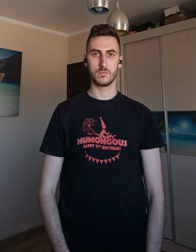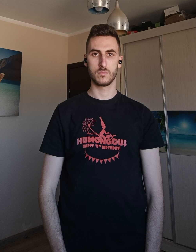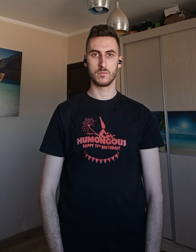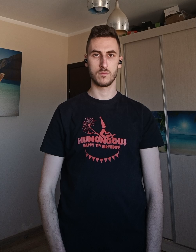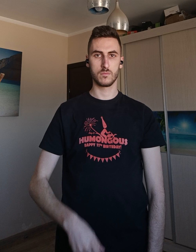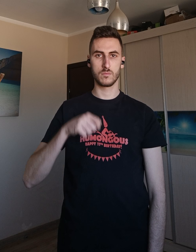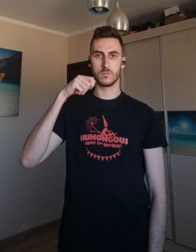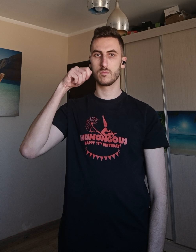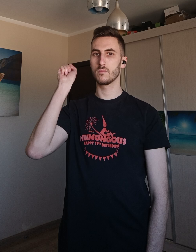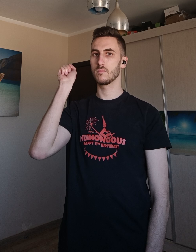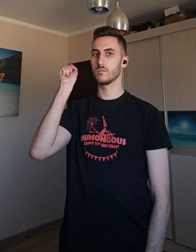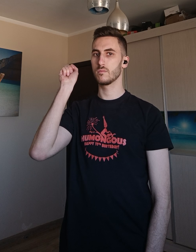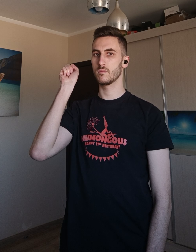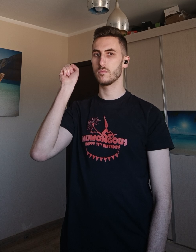יקר